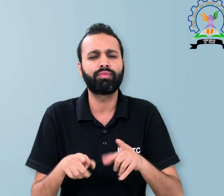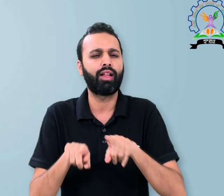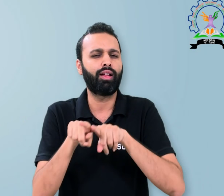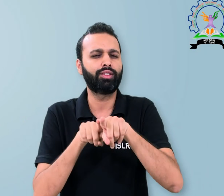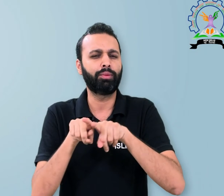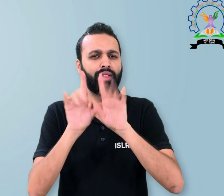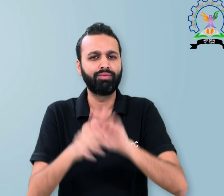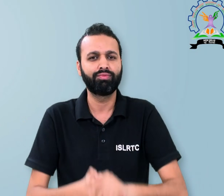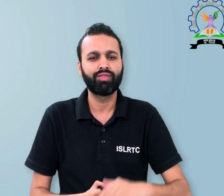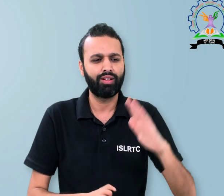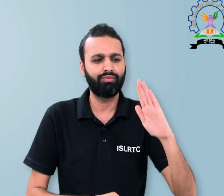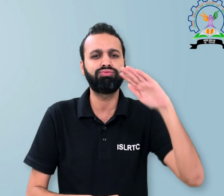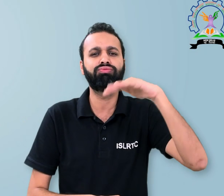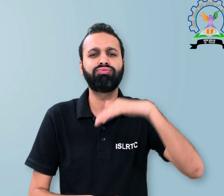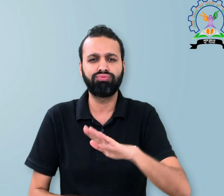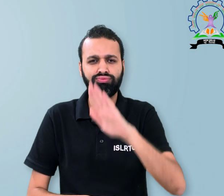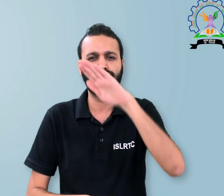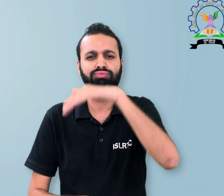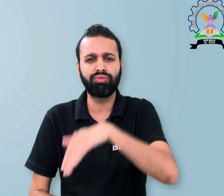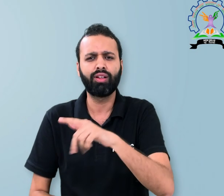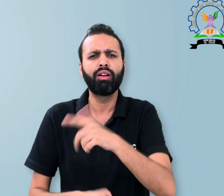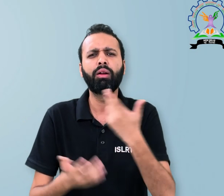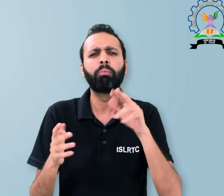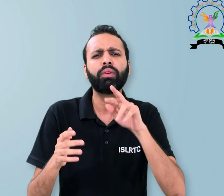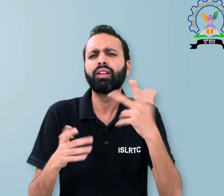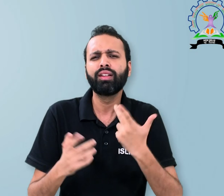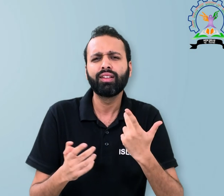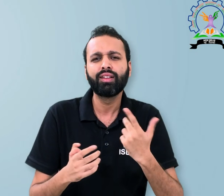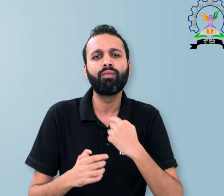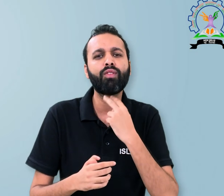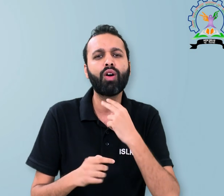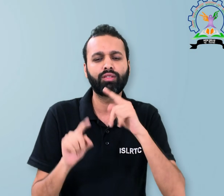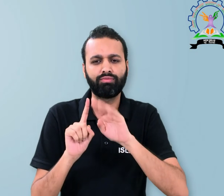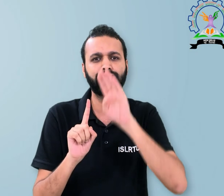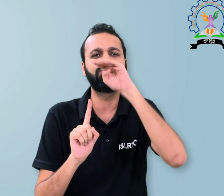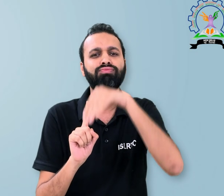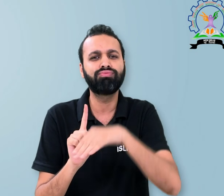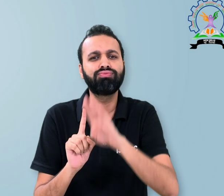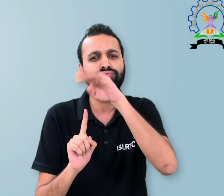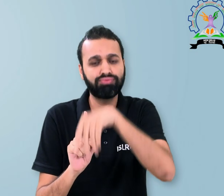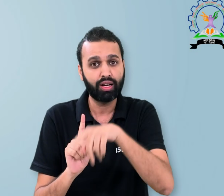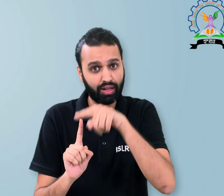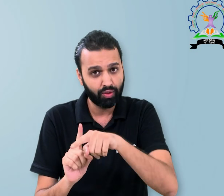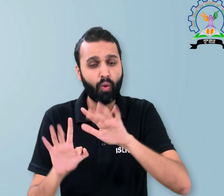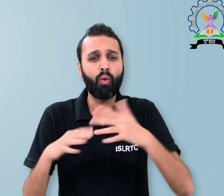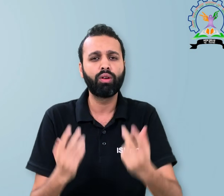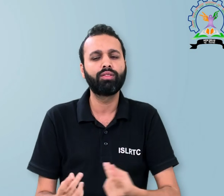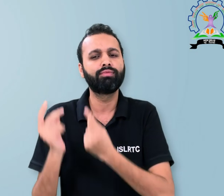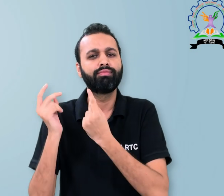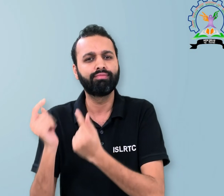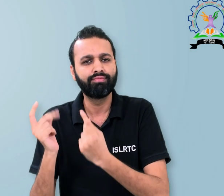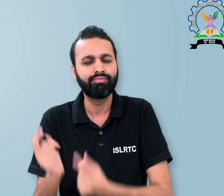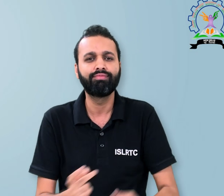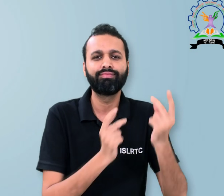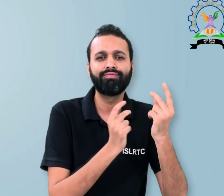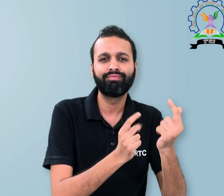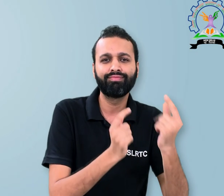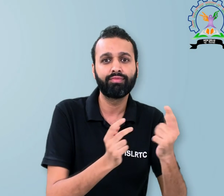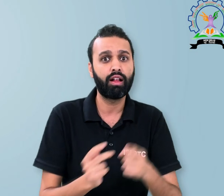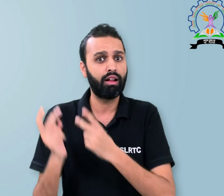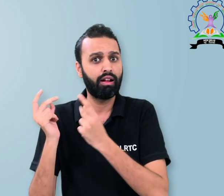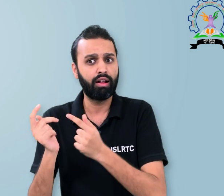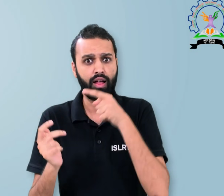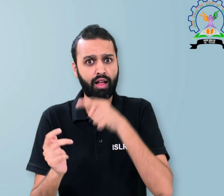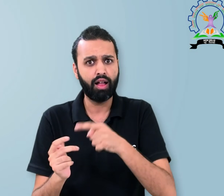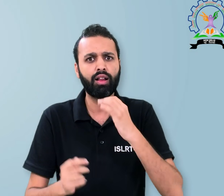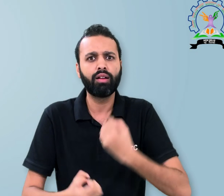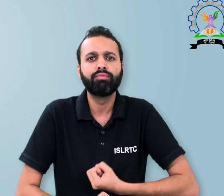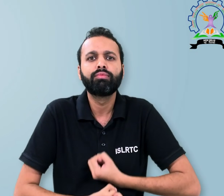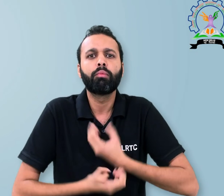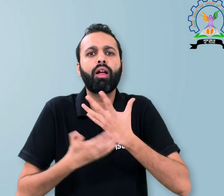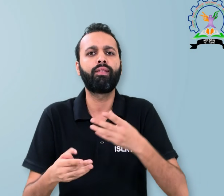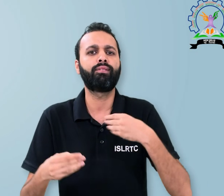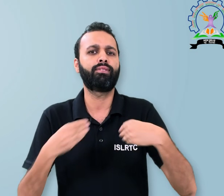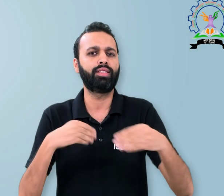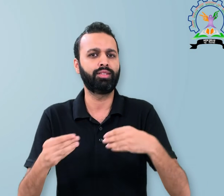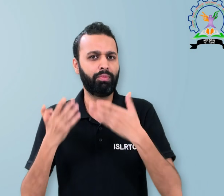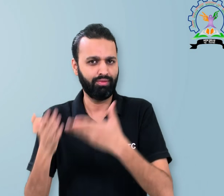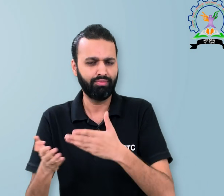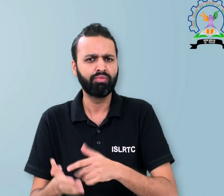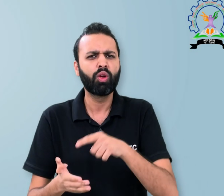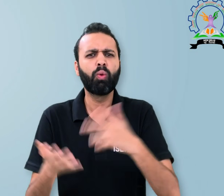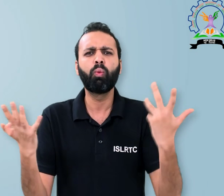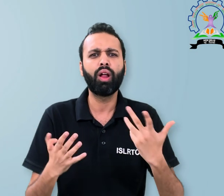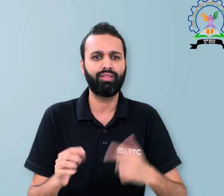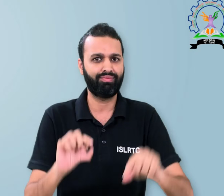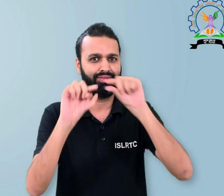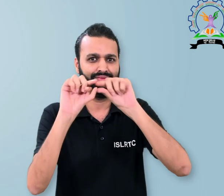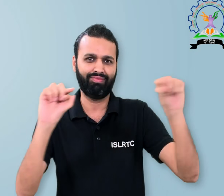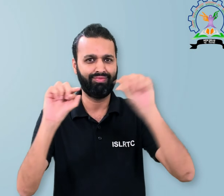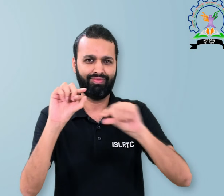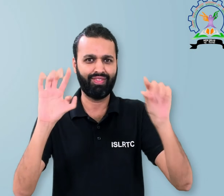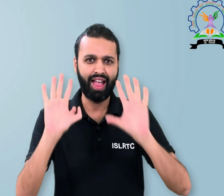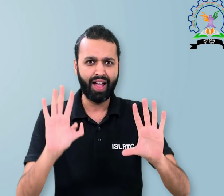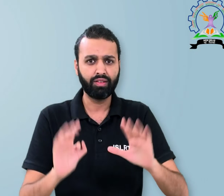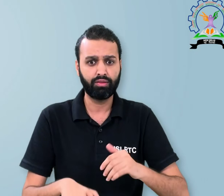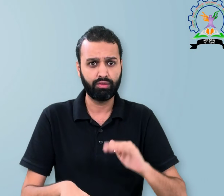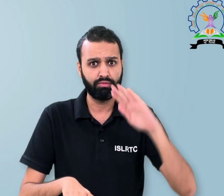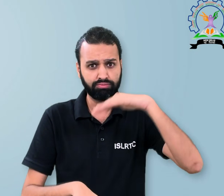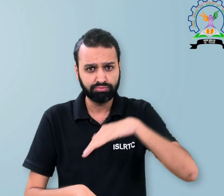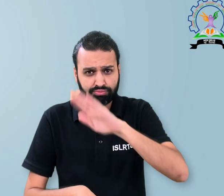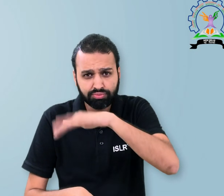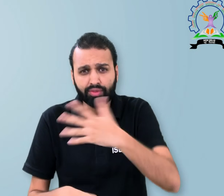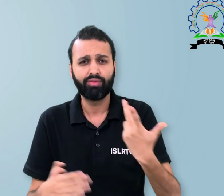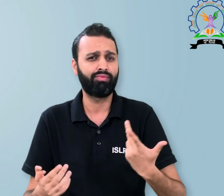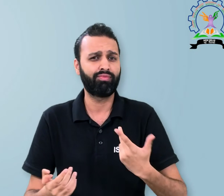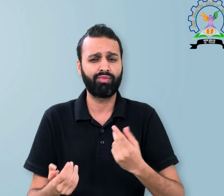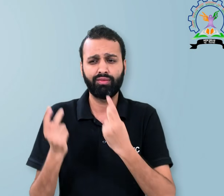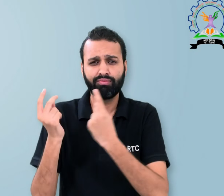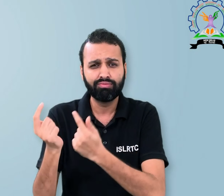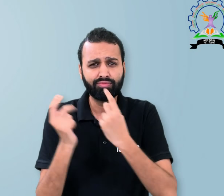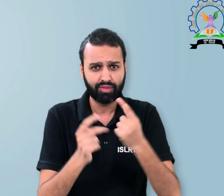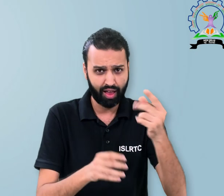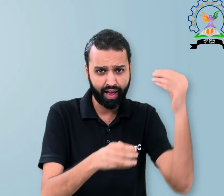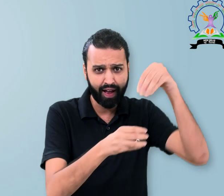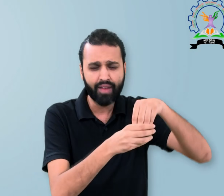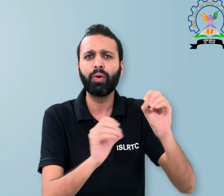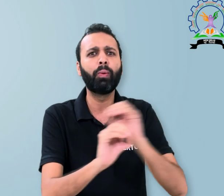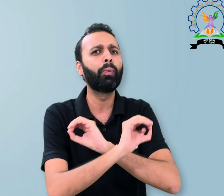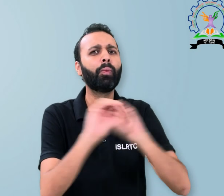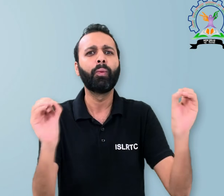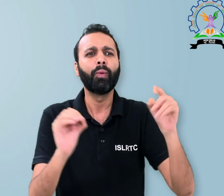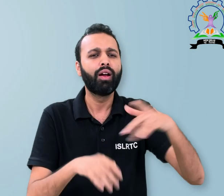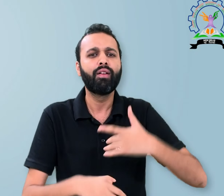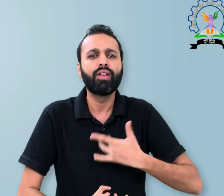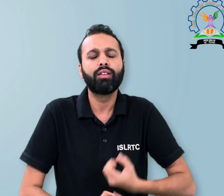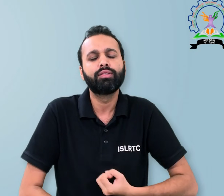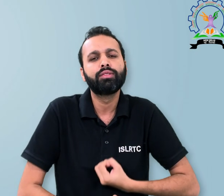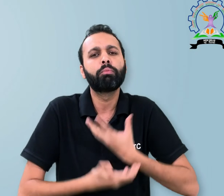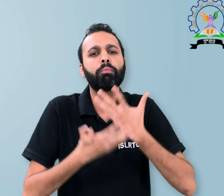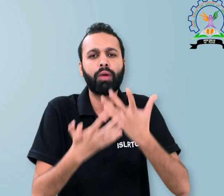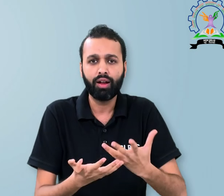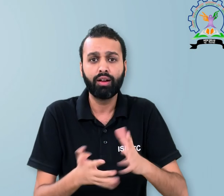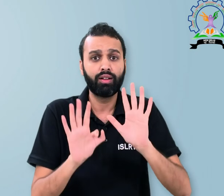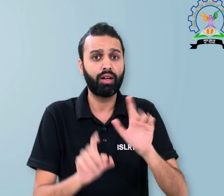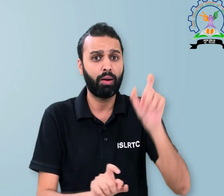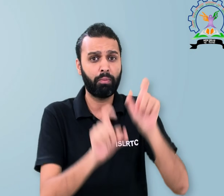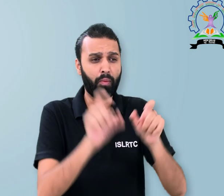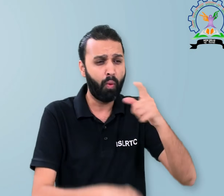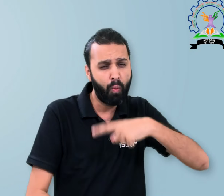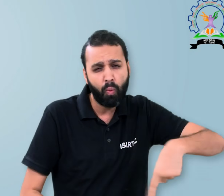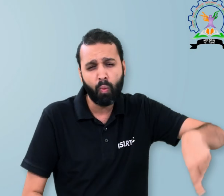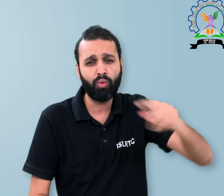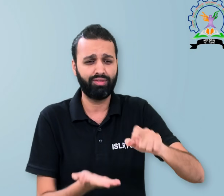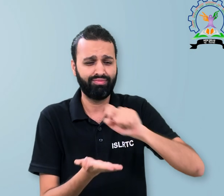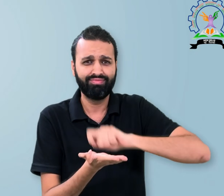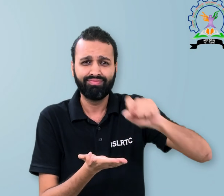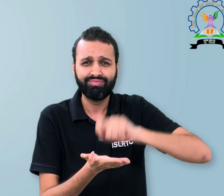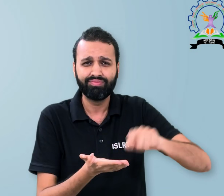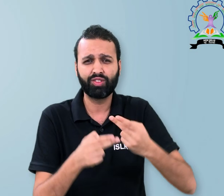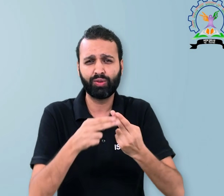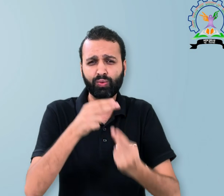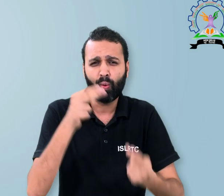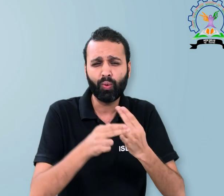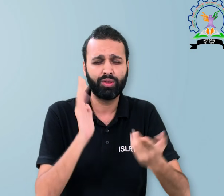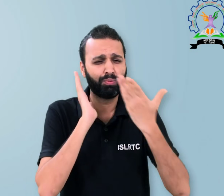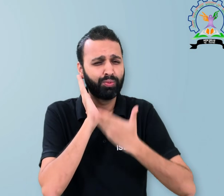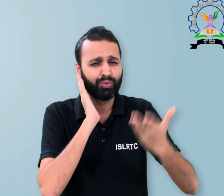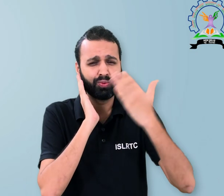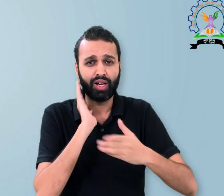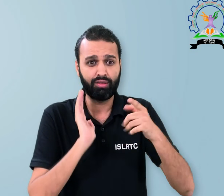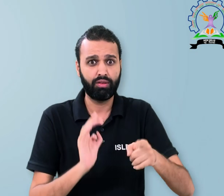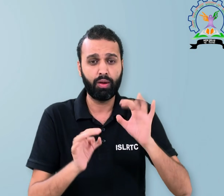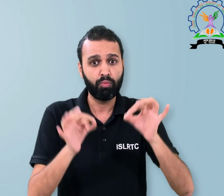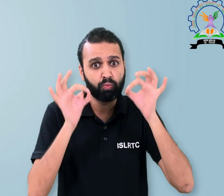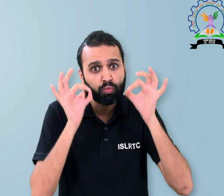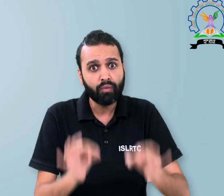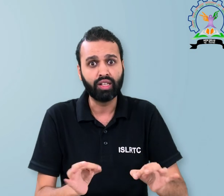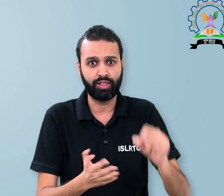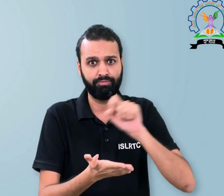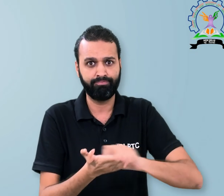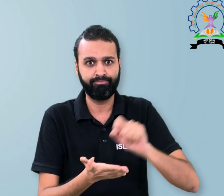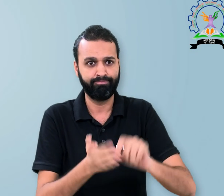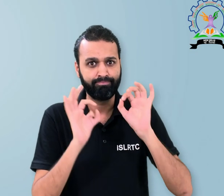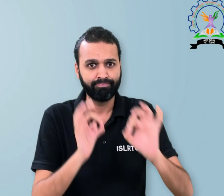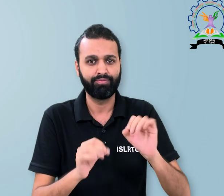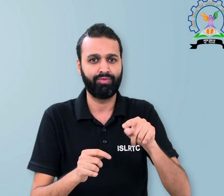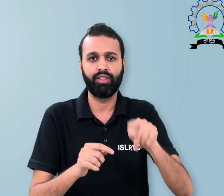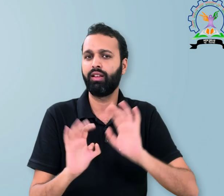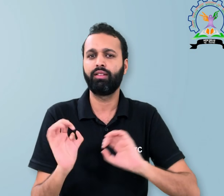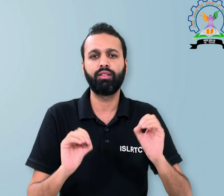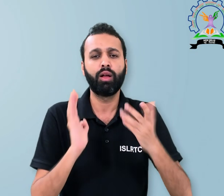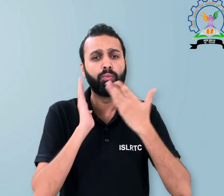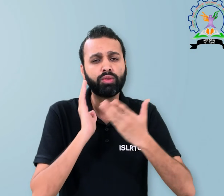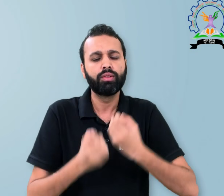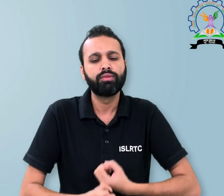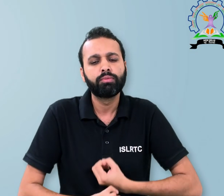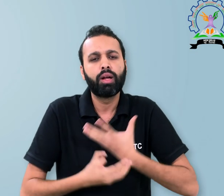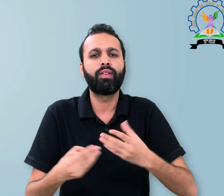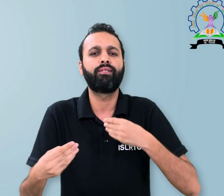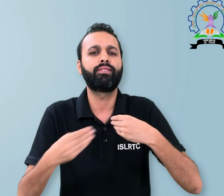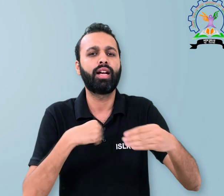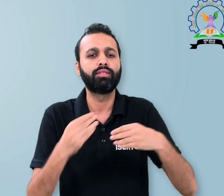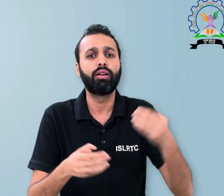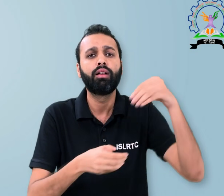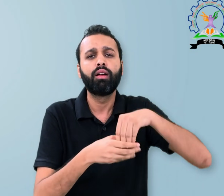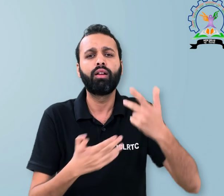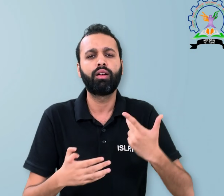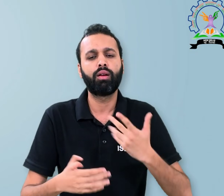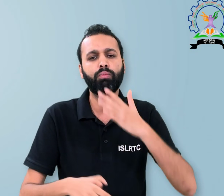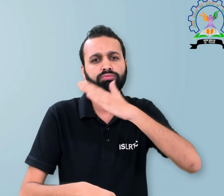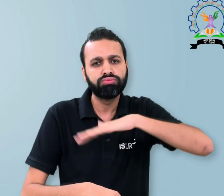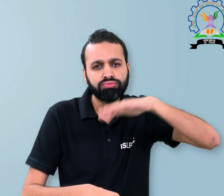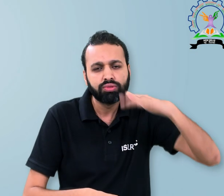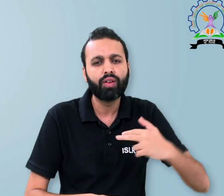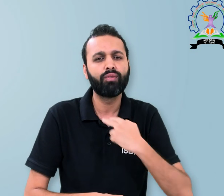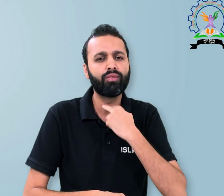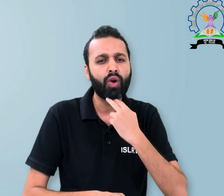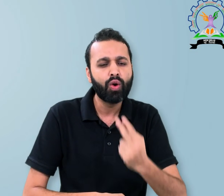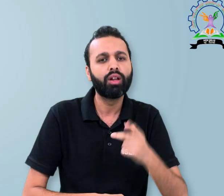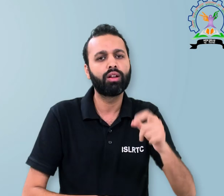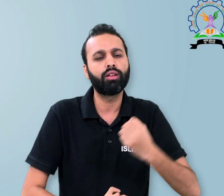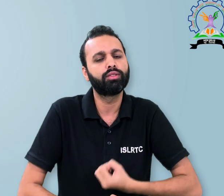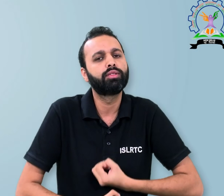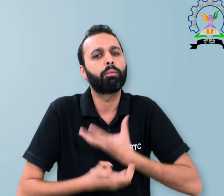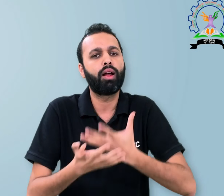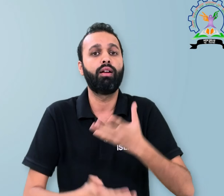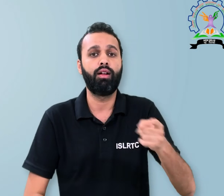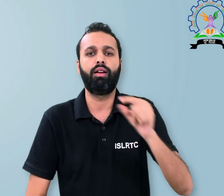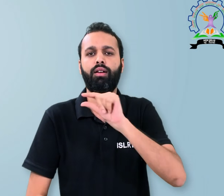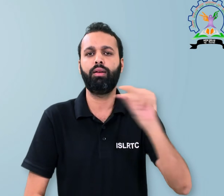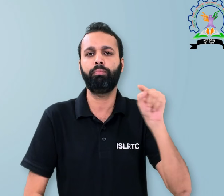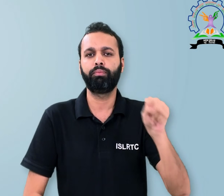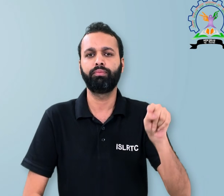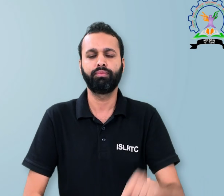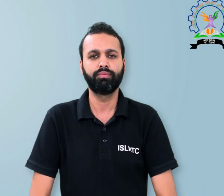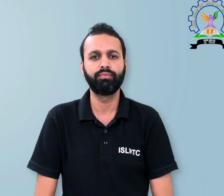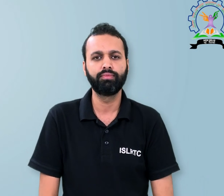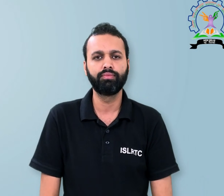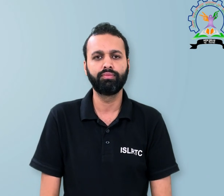A famous example of free verse is Walt Whitman’s “When I Heard the Learn’d Astronomer”